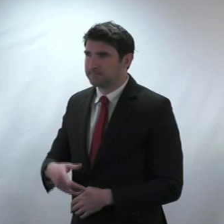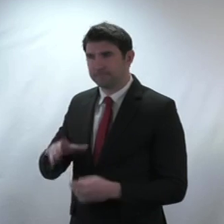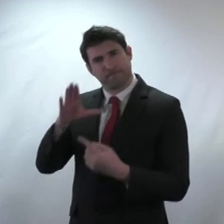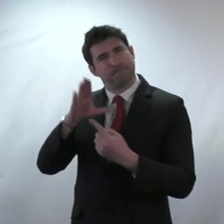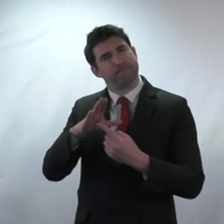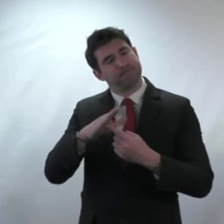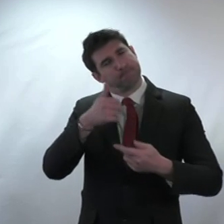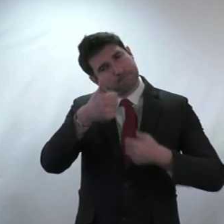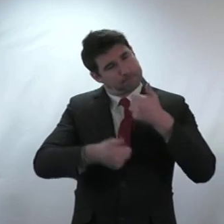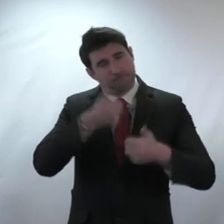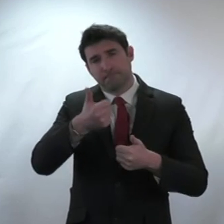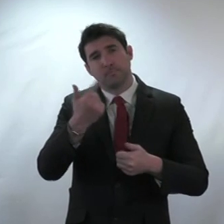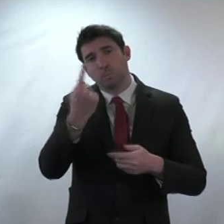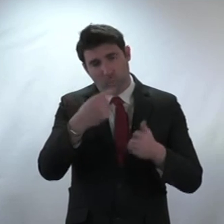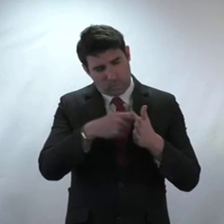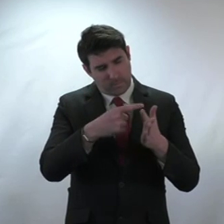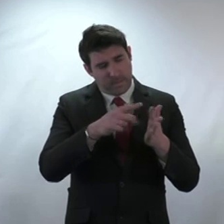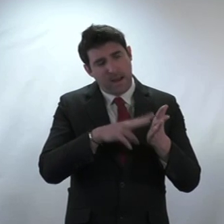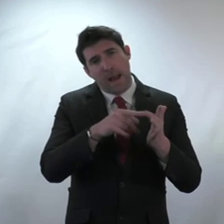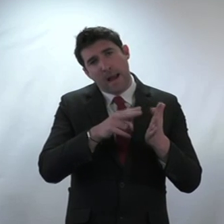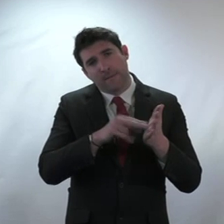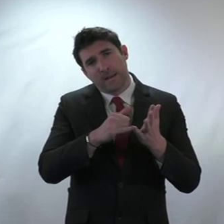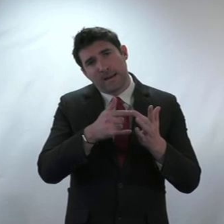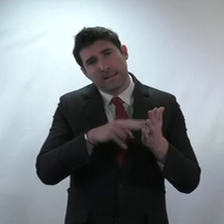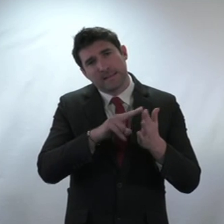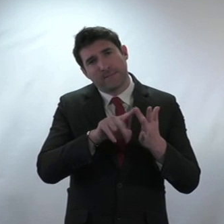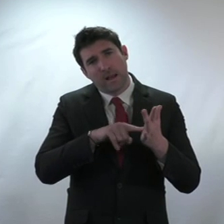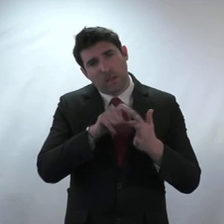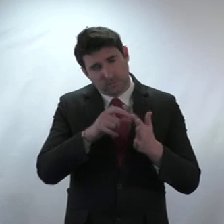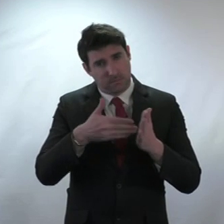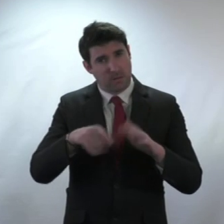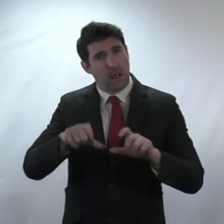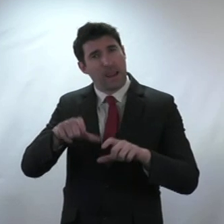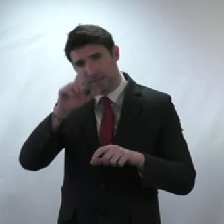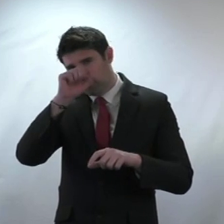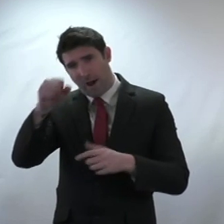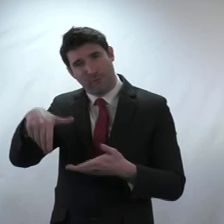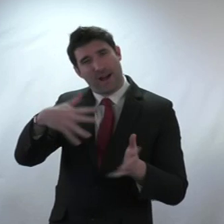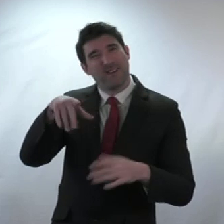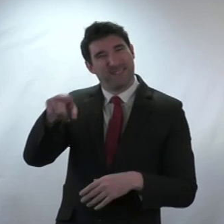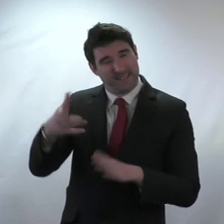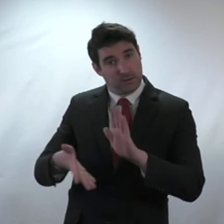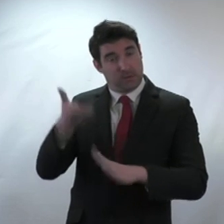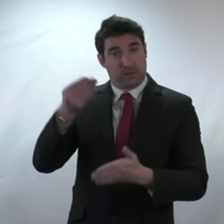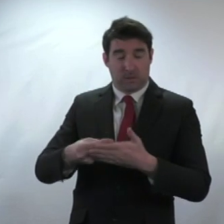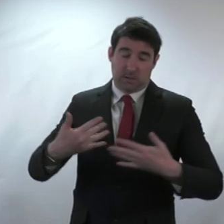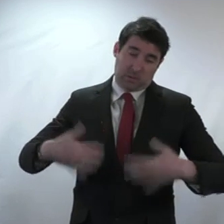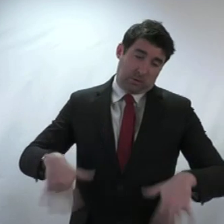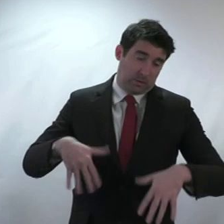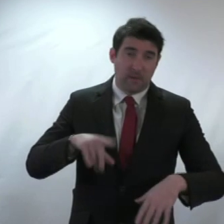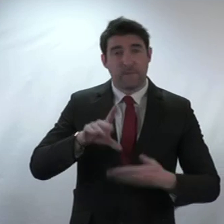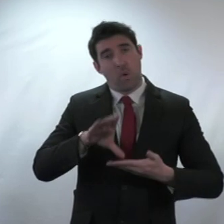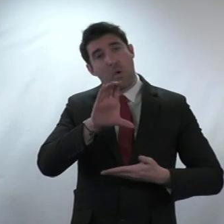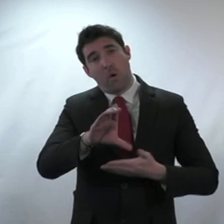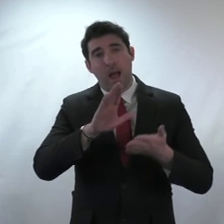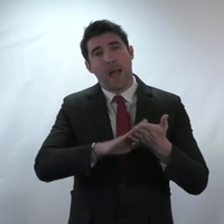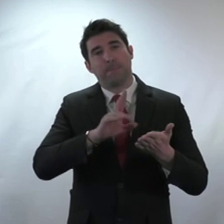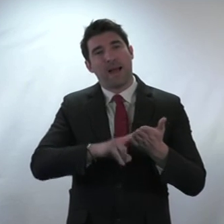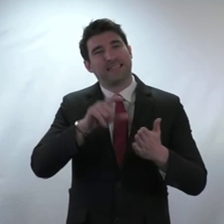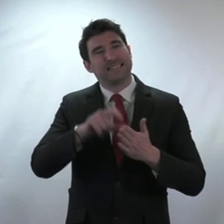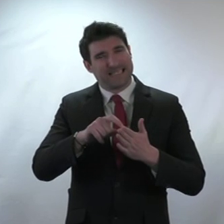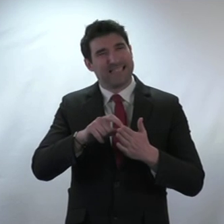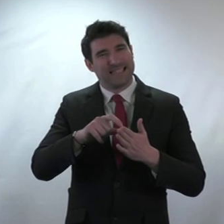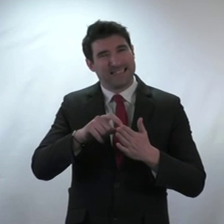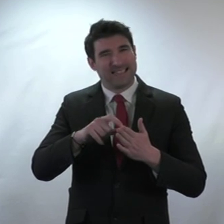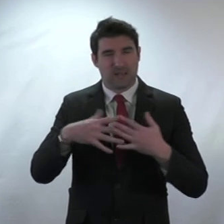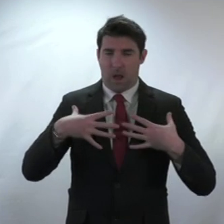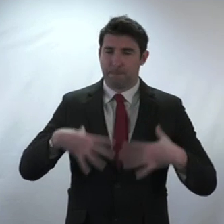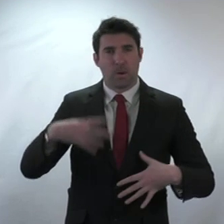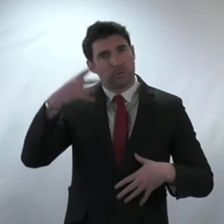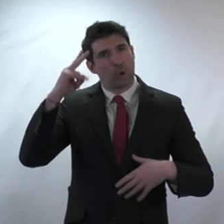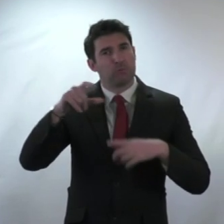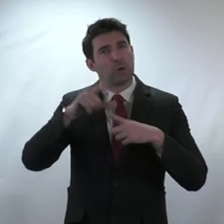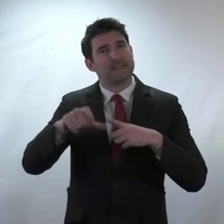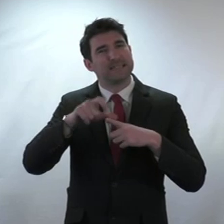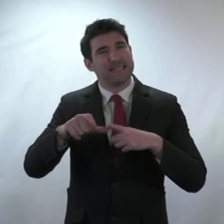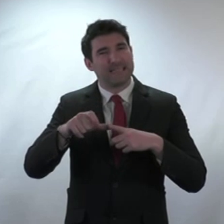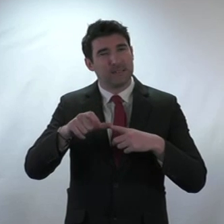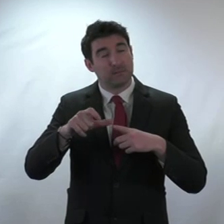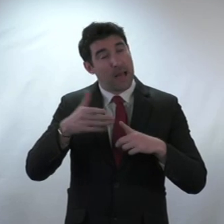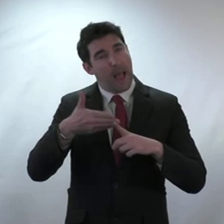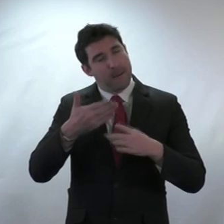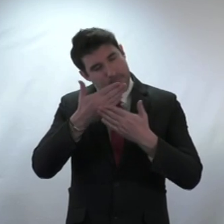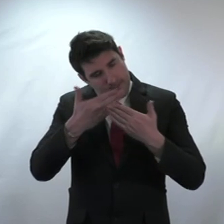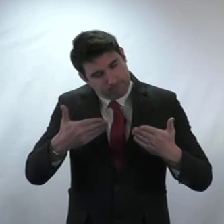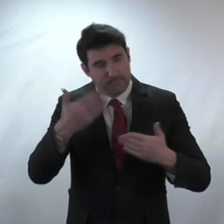Will the Prime Minister join me in congratulating Kevin Sinfield and Leeds Rhinos rugby league club on raising over £2.5 million for the Motor Neurone Disease Association by running seven marathons in seven days in honour of Rob Burrow, who is living with motor neurone disease?